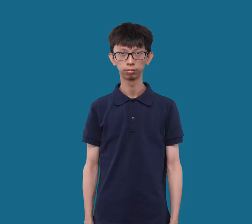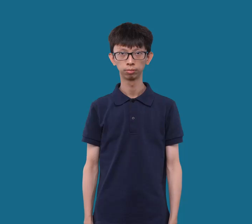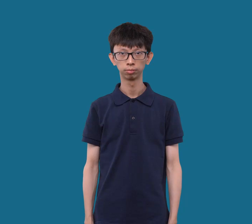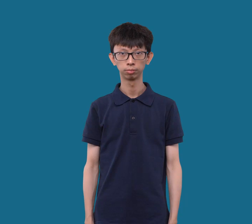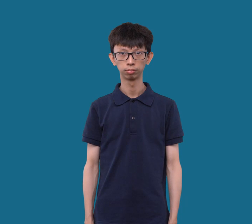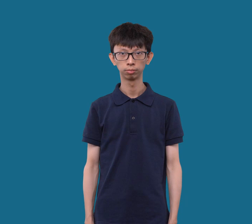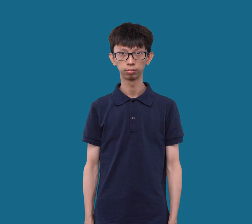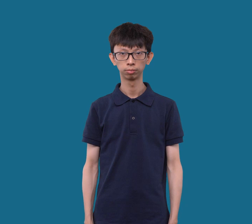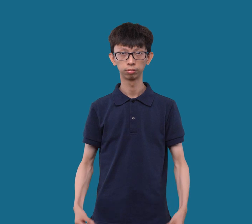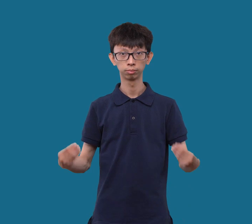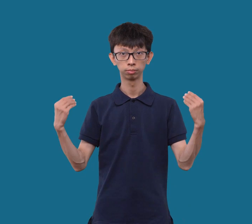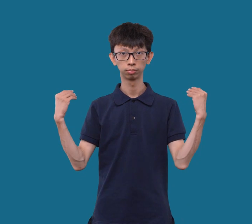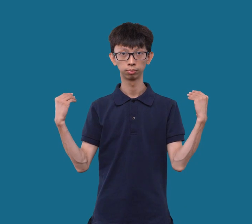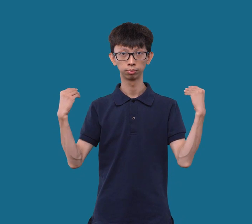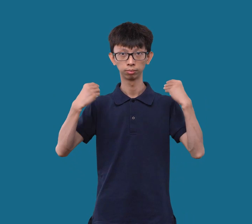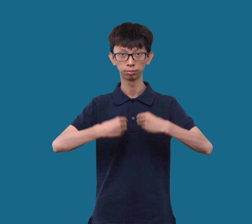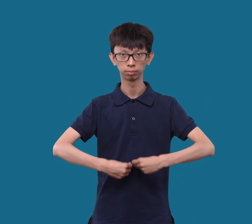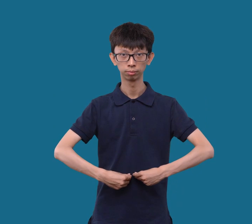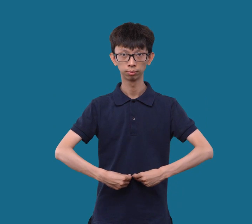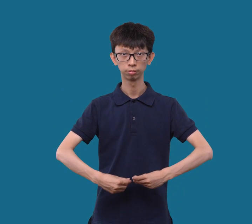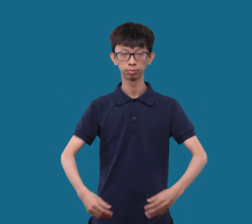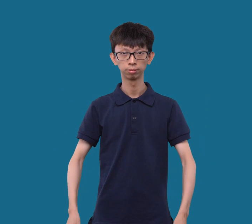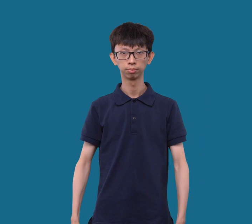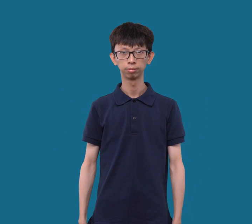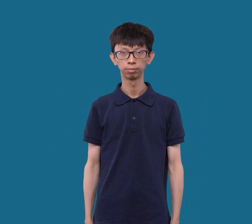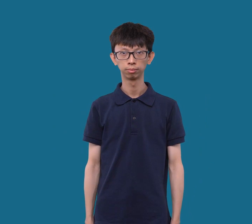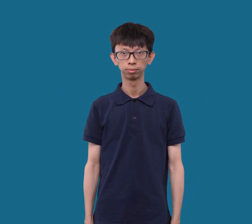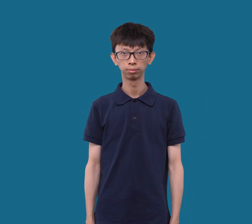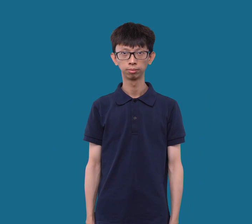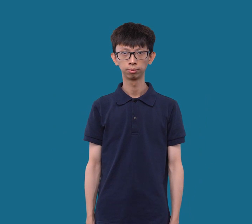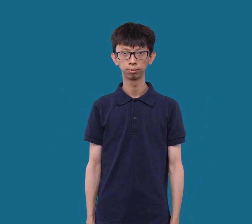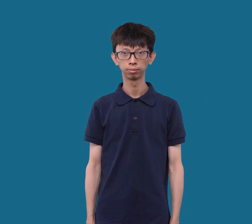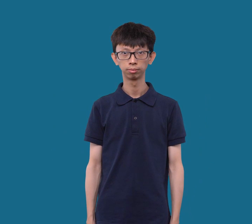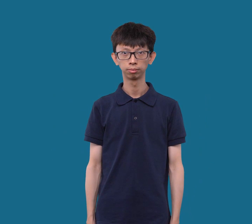khoác áo